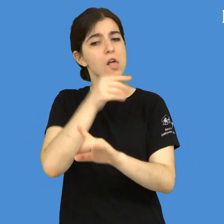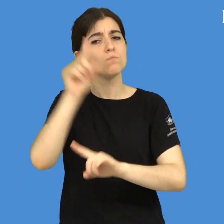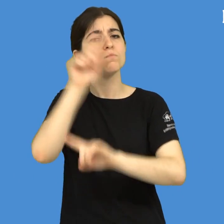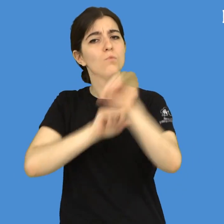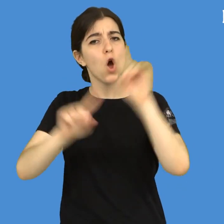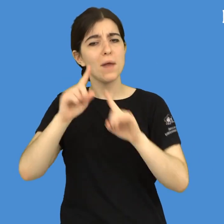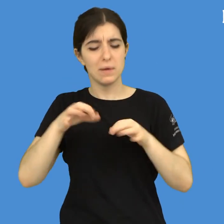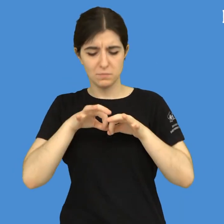problema